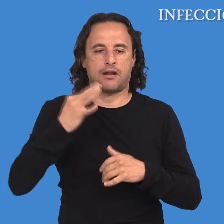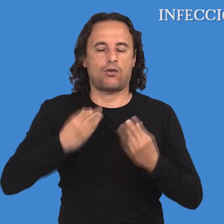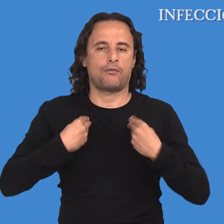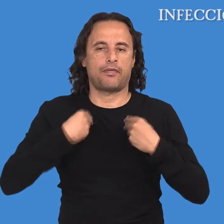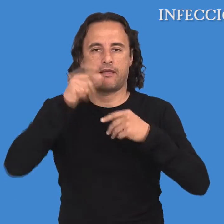vivir